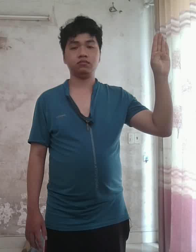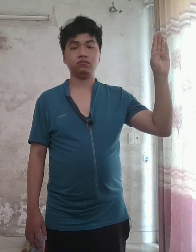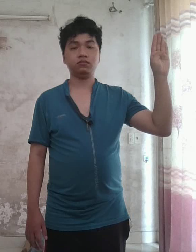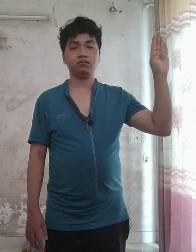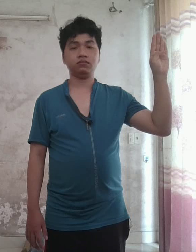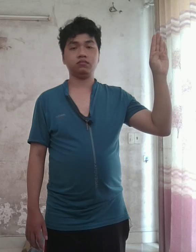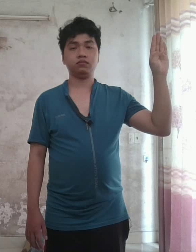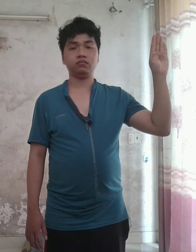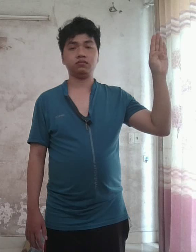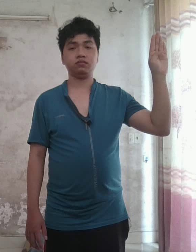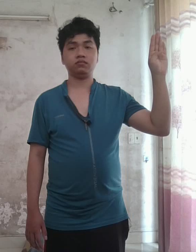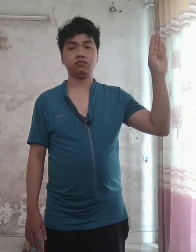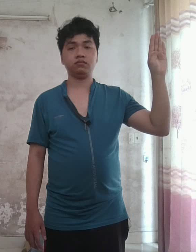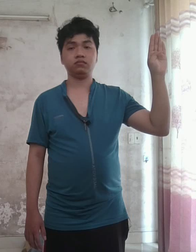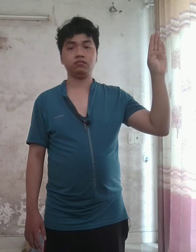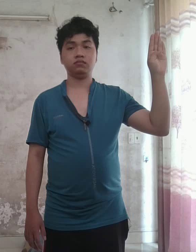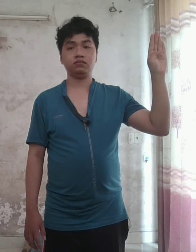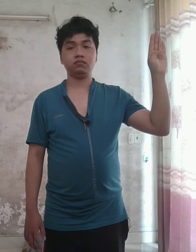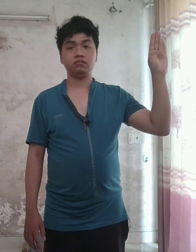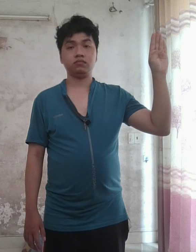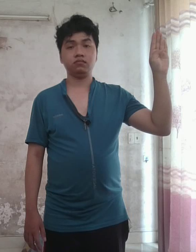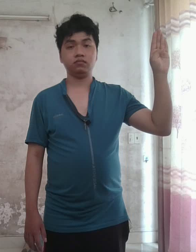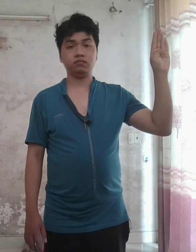b